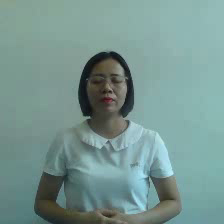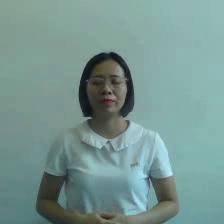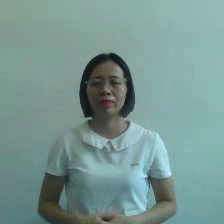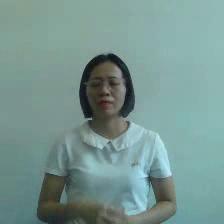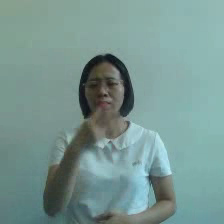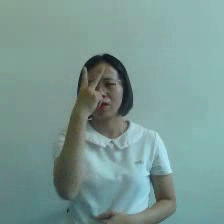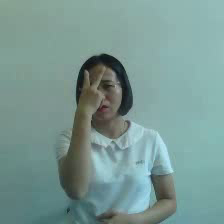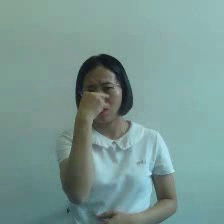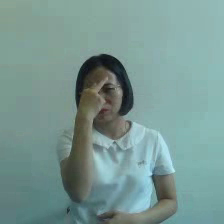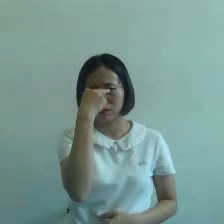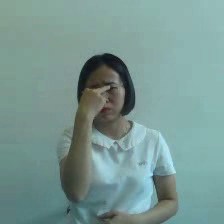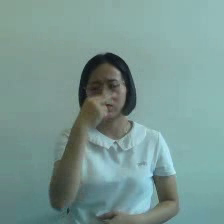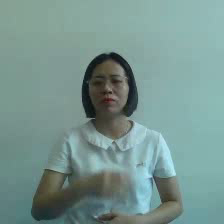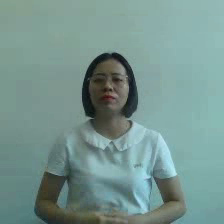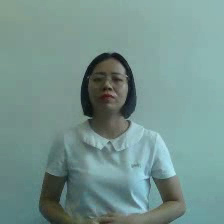Khóc